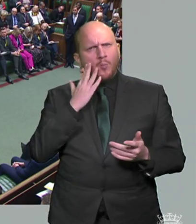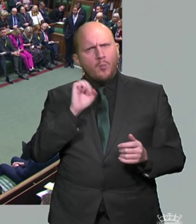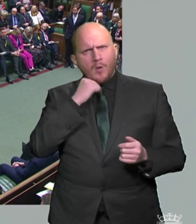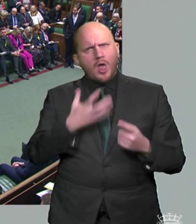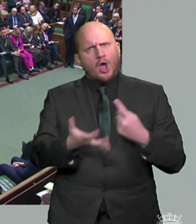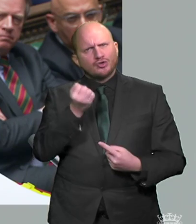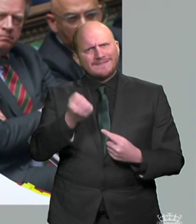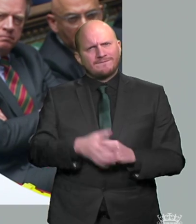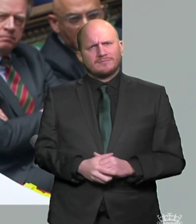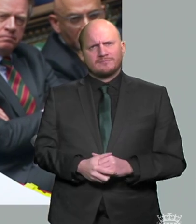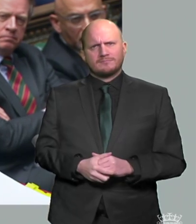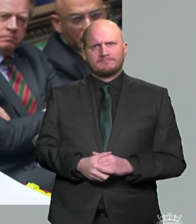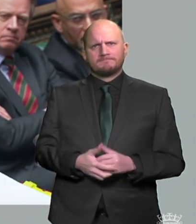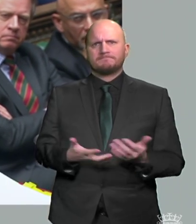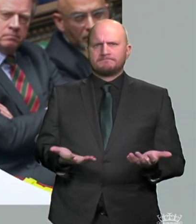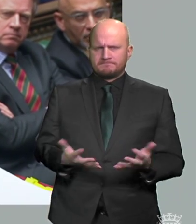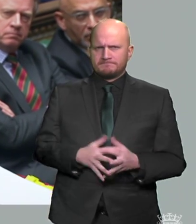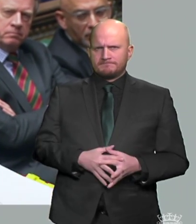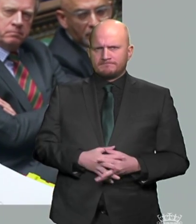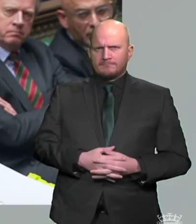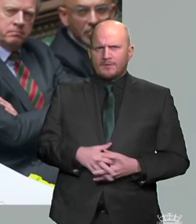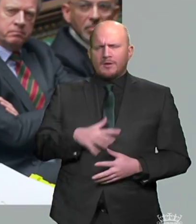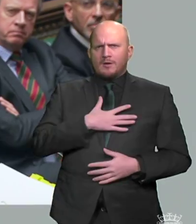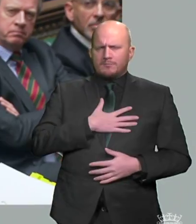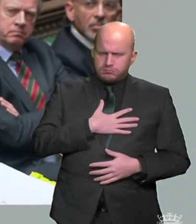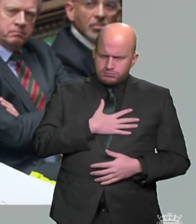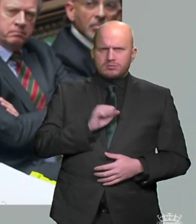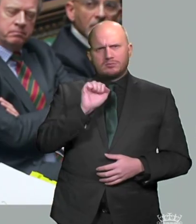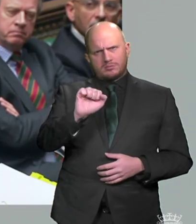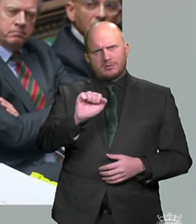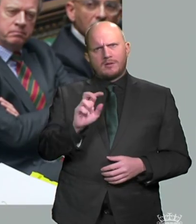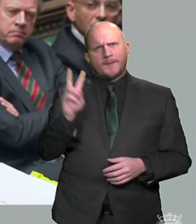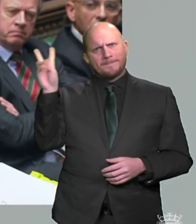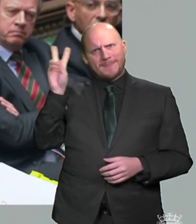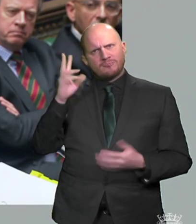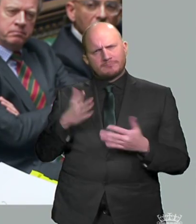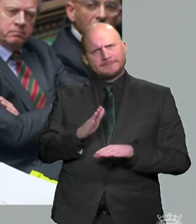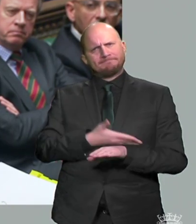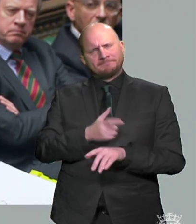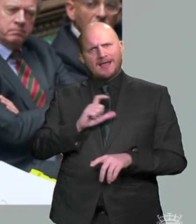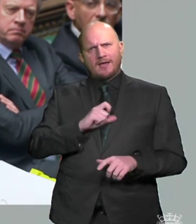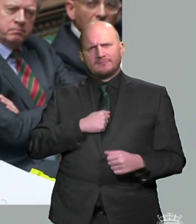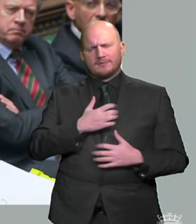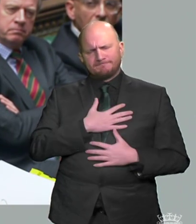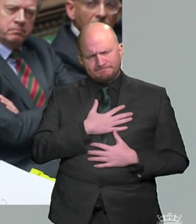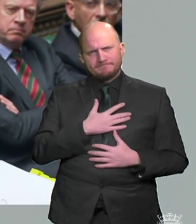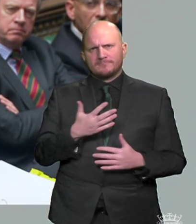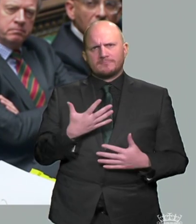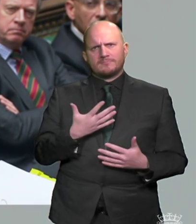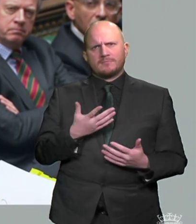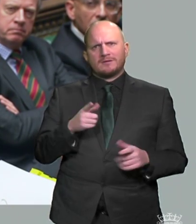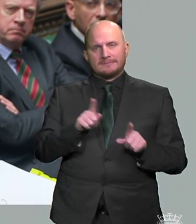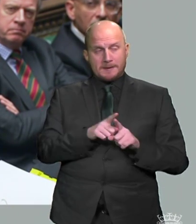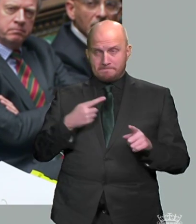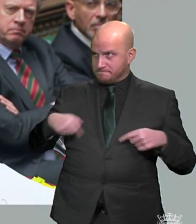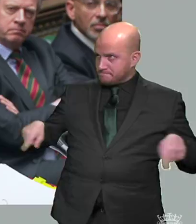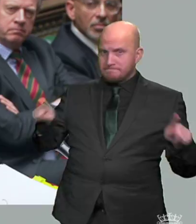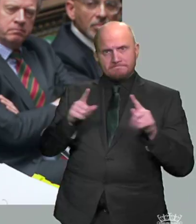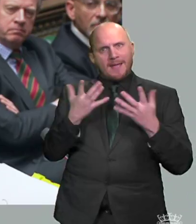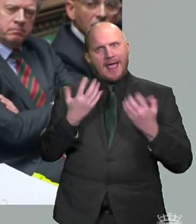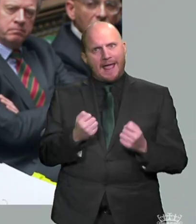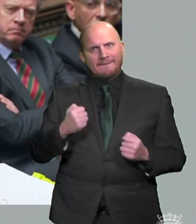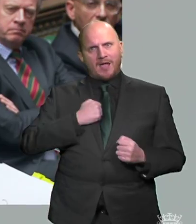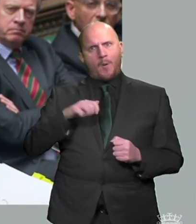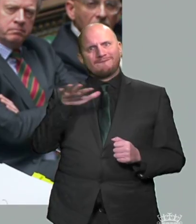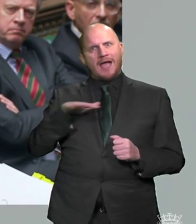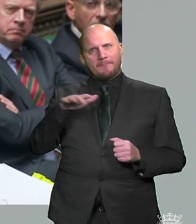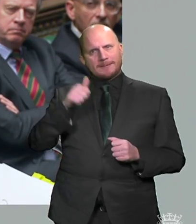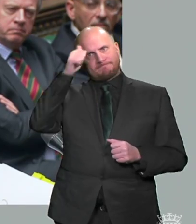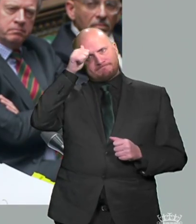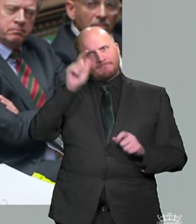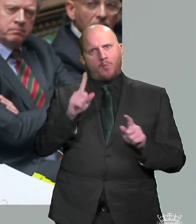I am very sorry to hear about the right honourable Gentleman’s parents. I am sure many of us across this House have families that have been tragically affected by what cancer does.